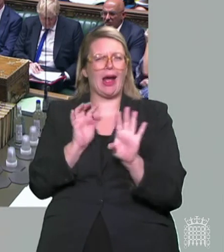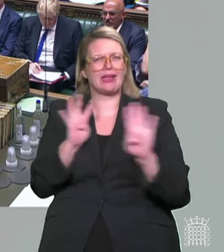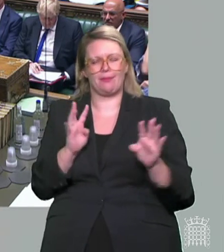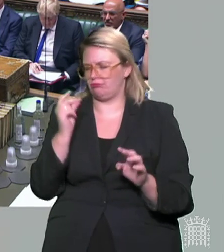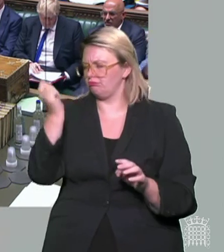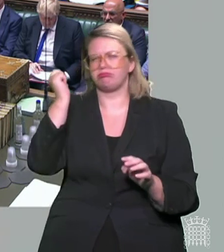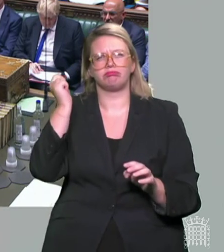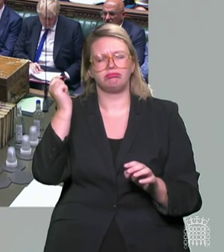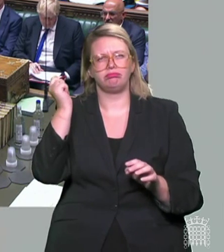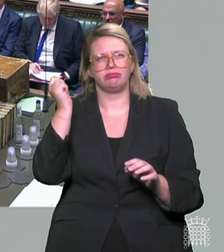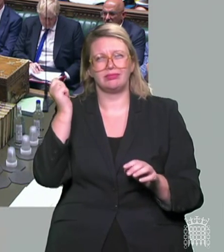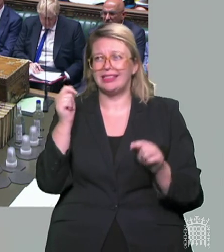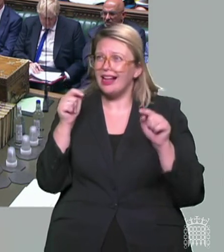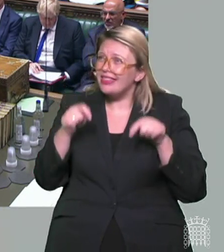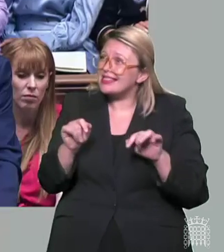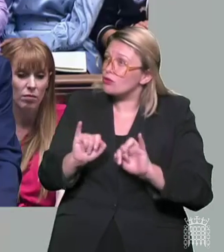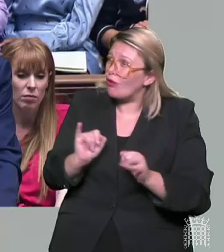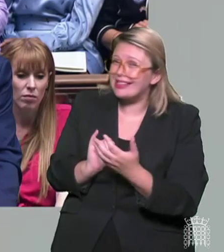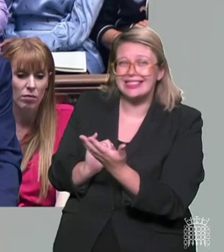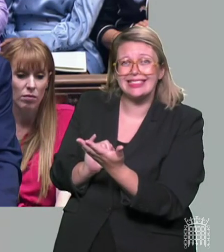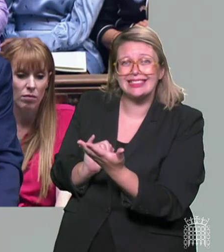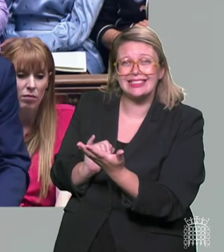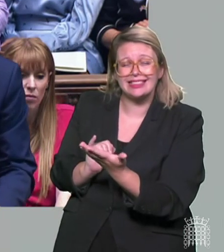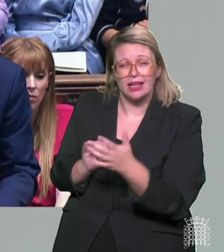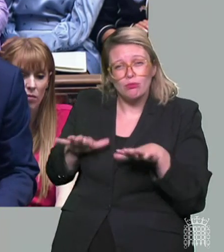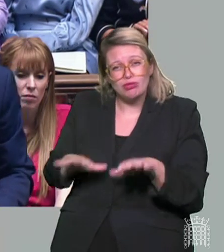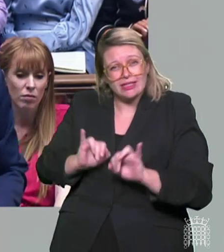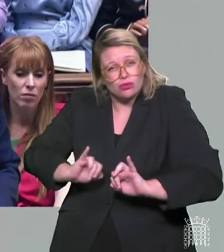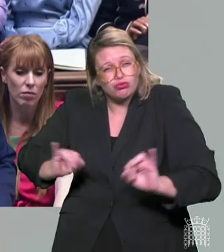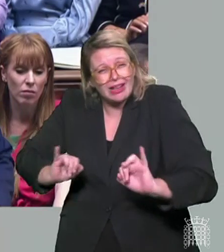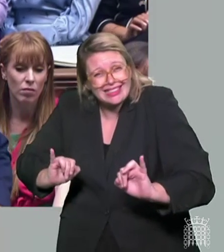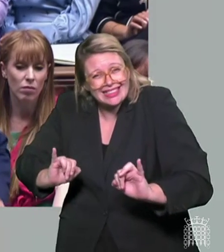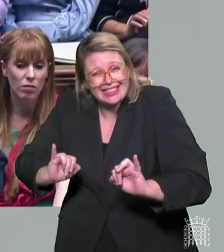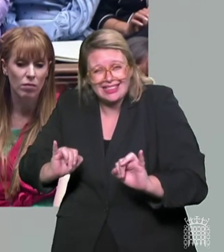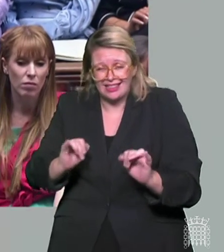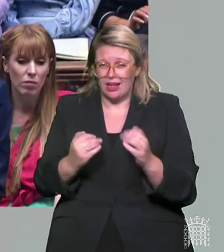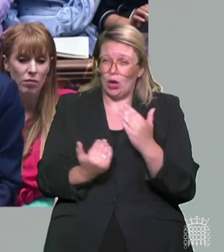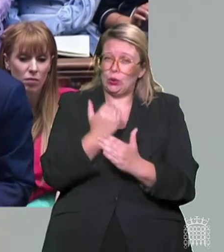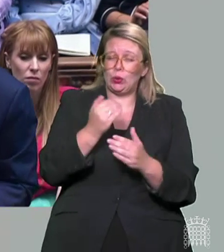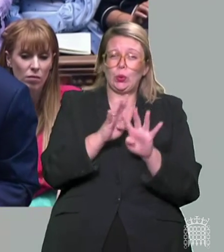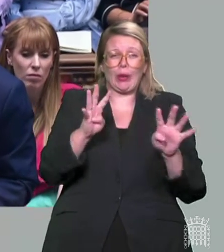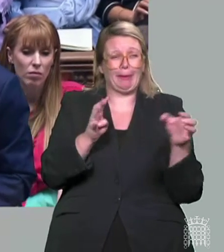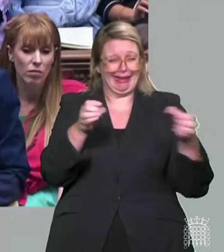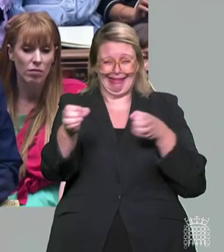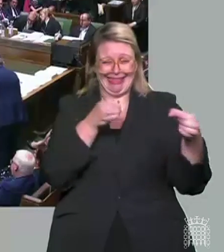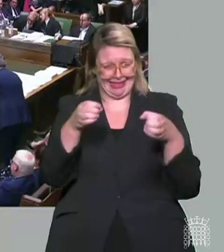In the middle of a crisis, does the country not deserve better than a Z-list cast of nodding dogs?